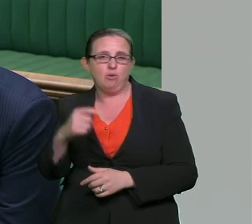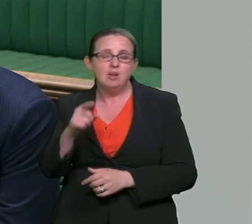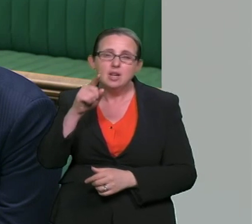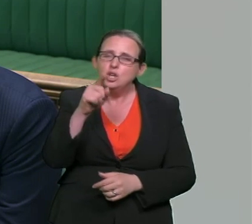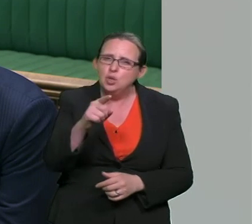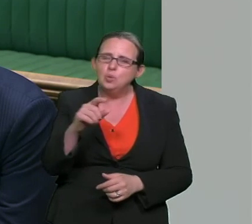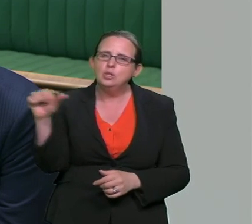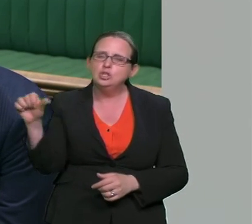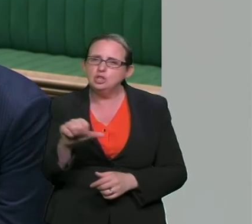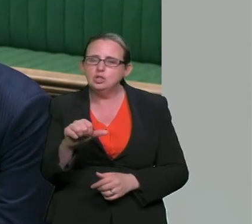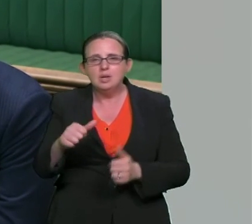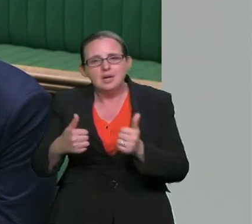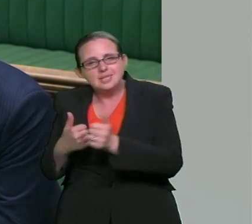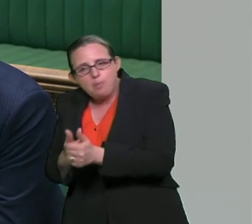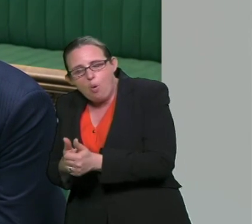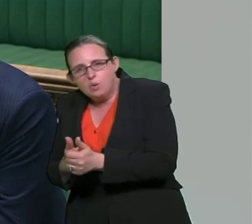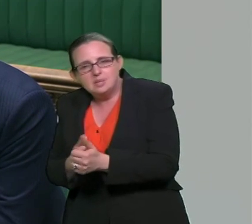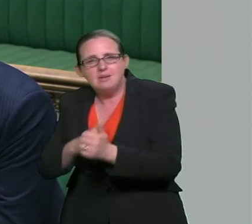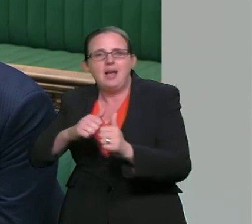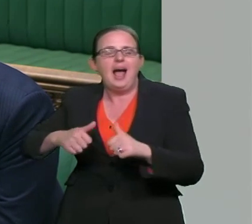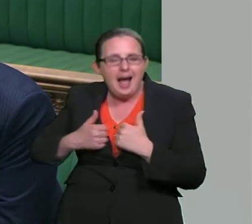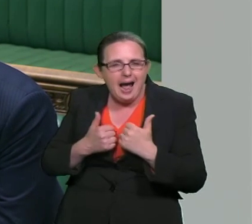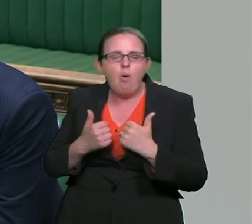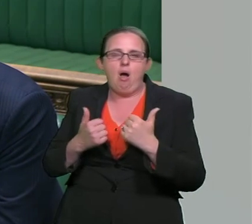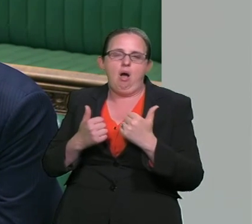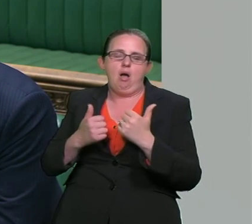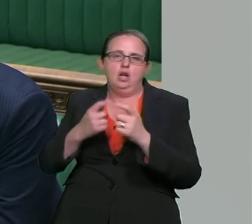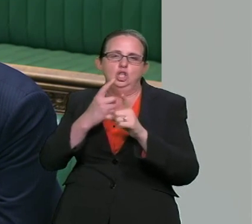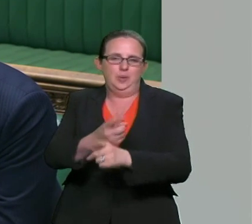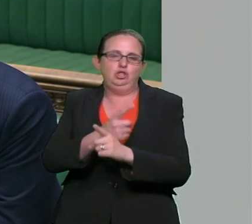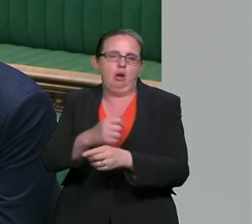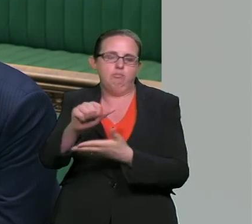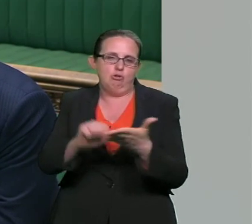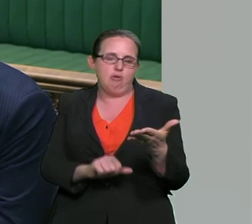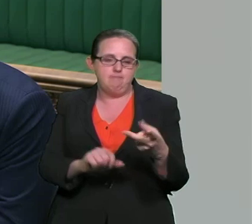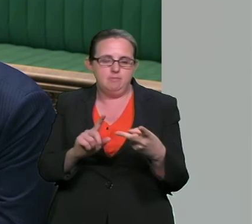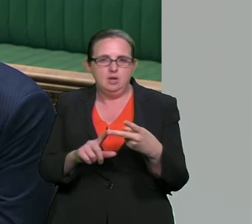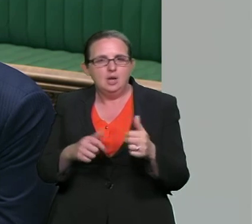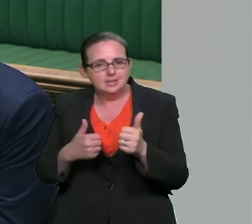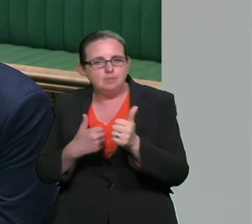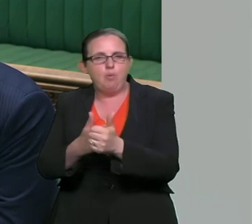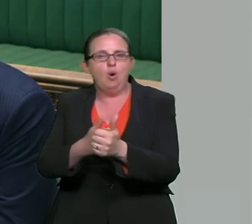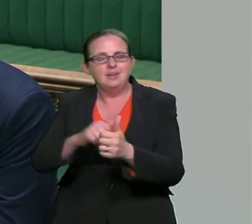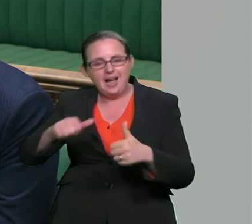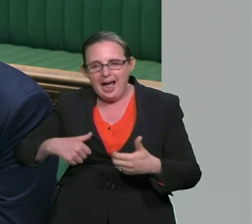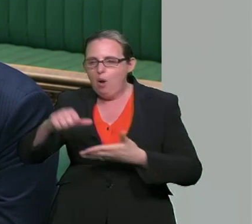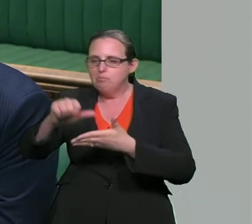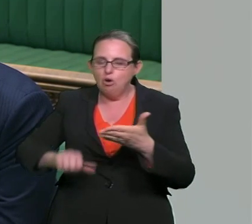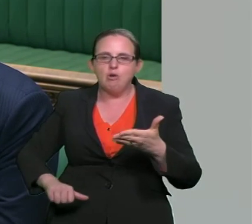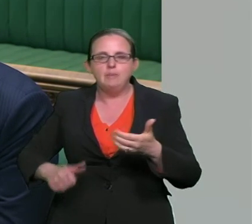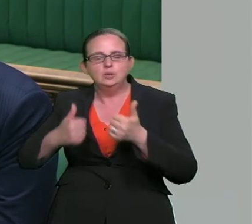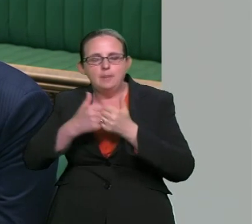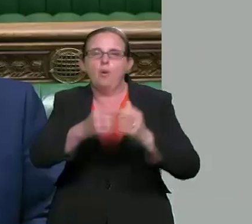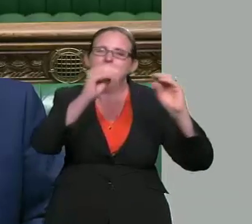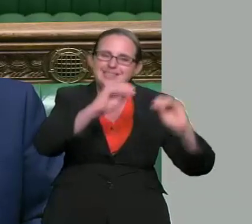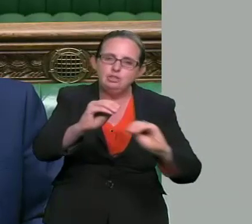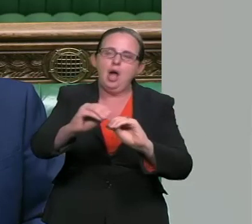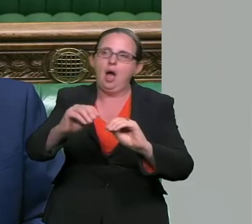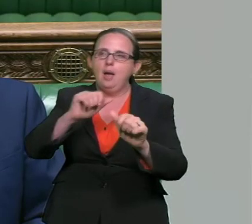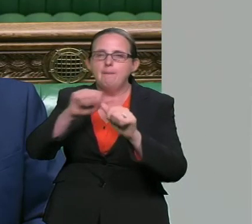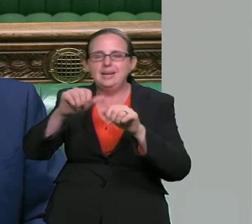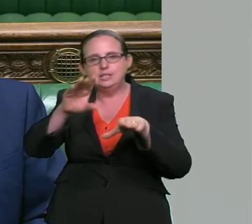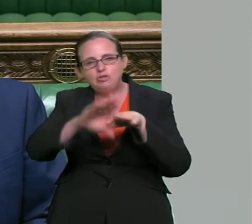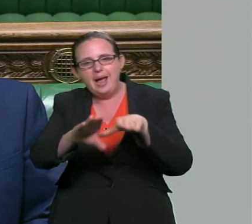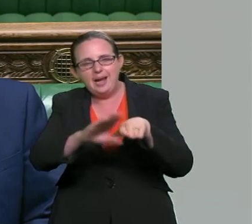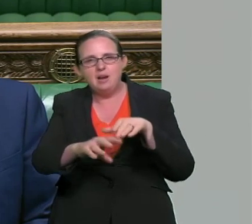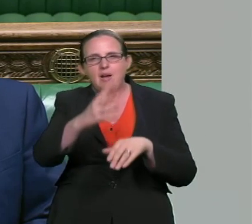Will he now say that he supports not only our tuition programme but our radical programme to support teachers with better training?